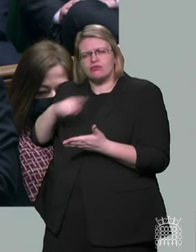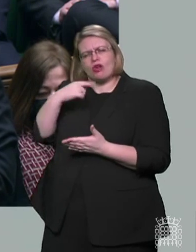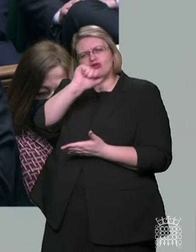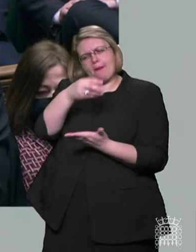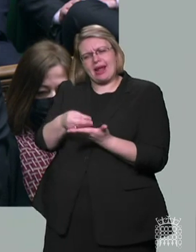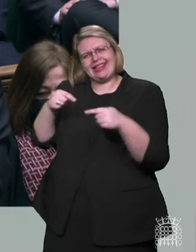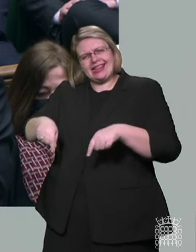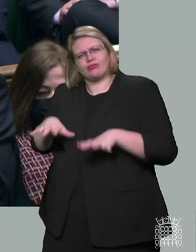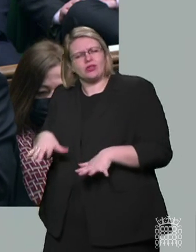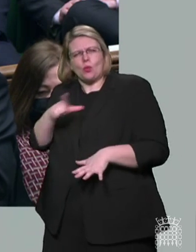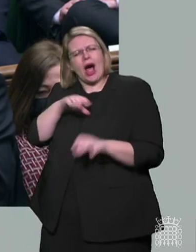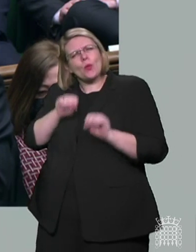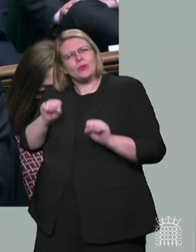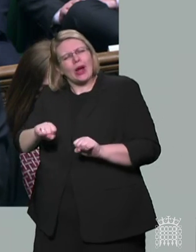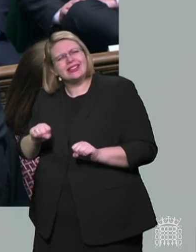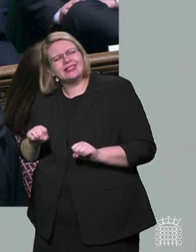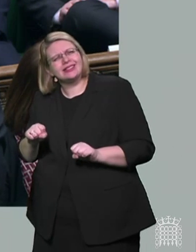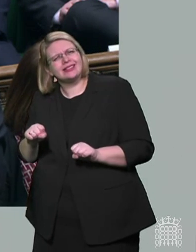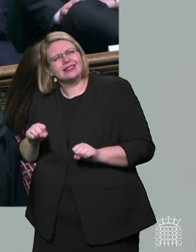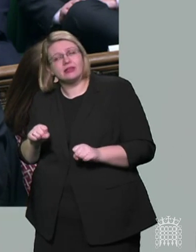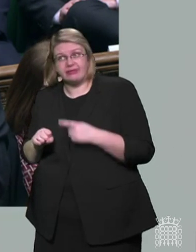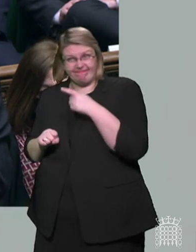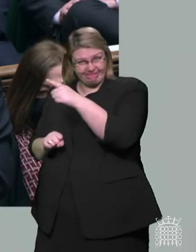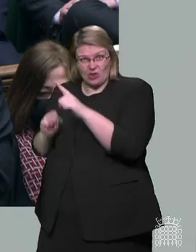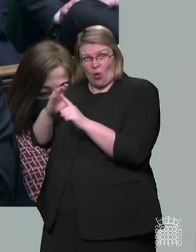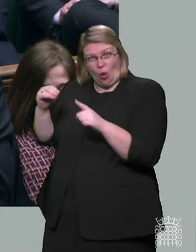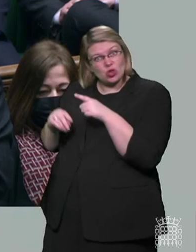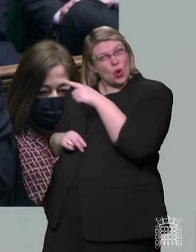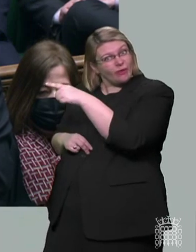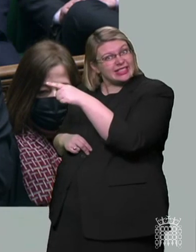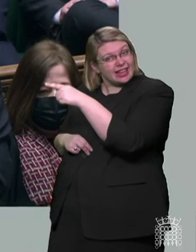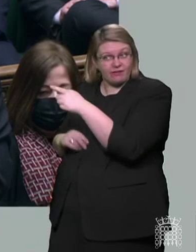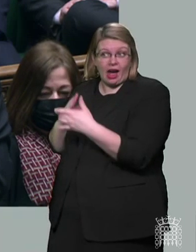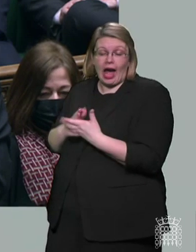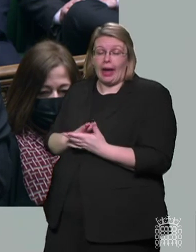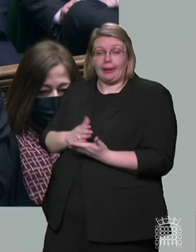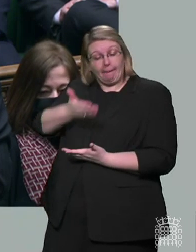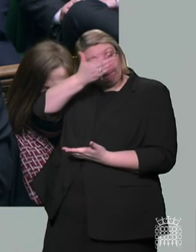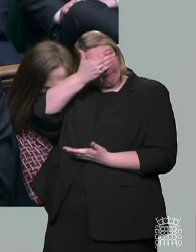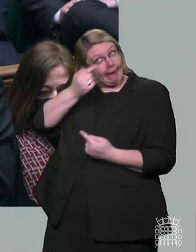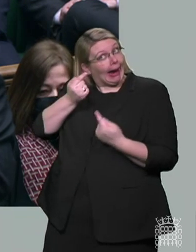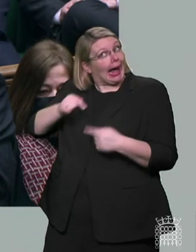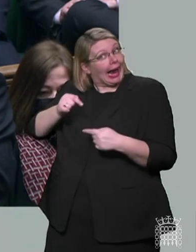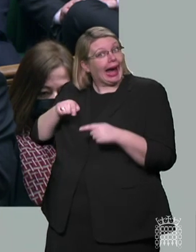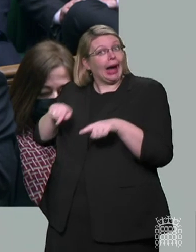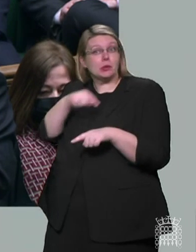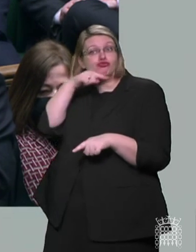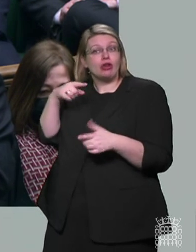Under the Tories, a sewer of dirty Russian money has been allowed to run through London for years.